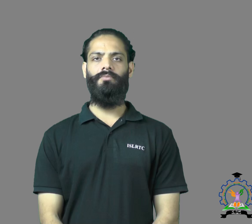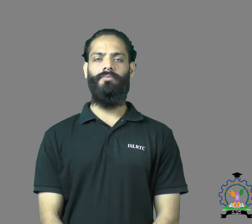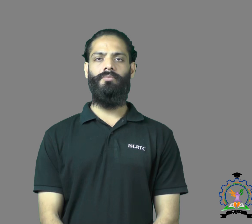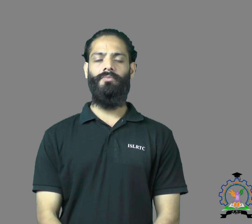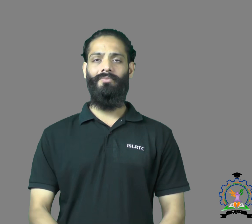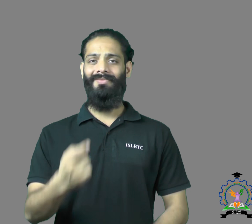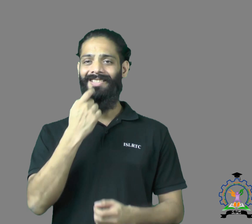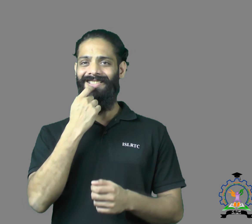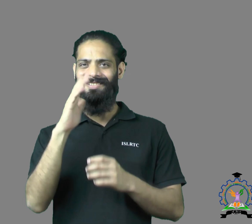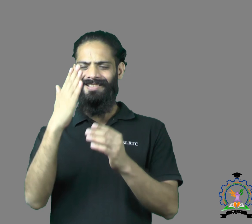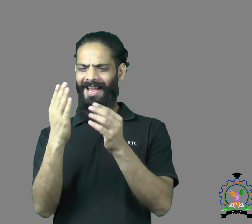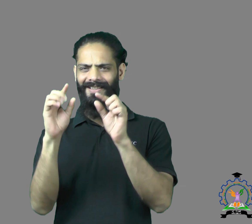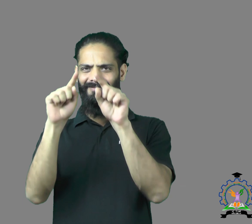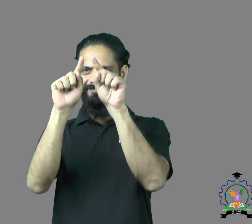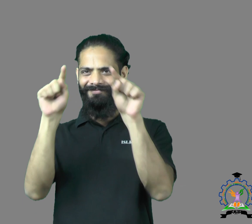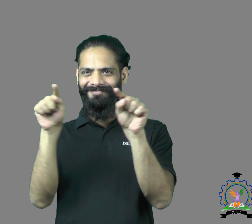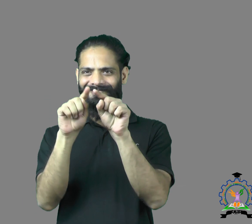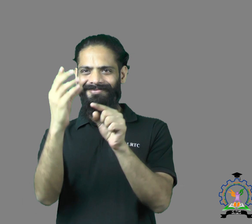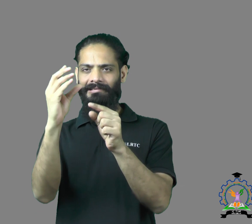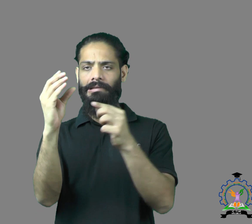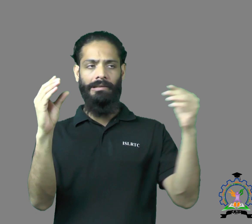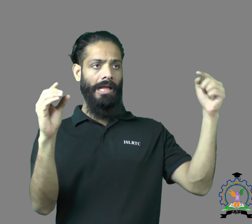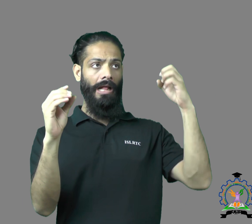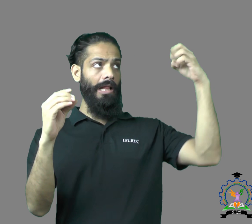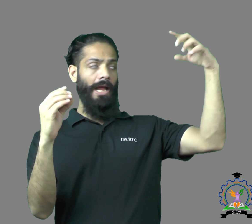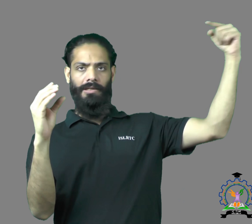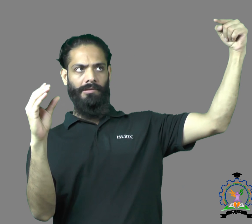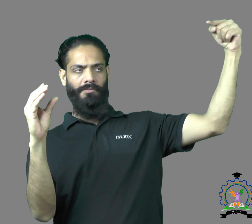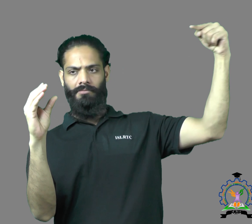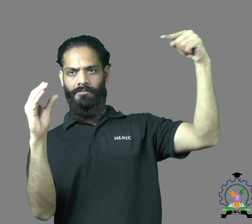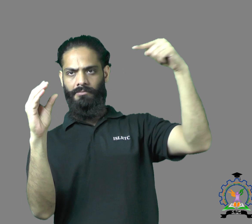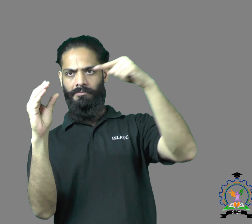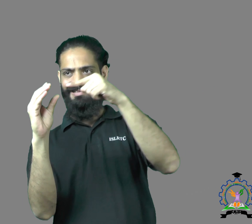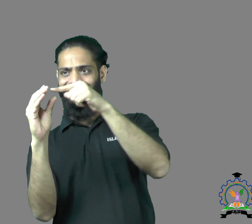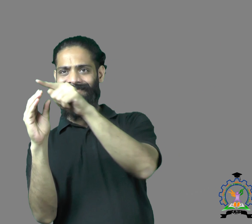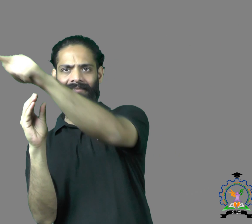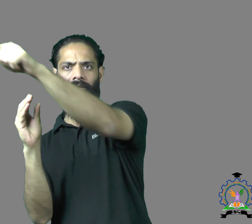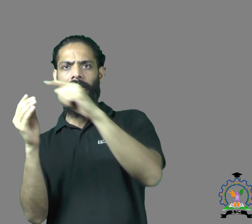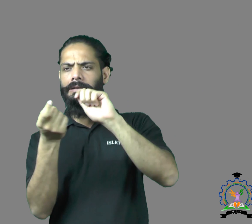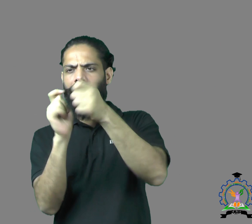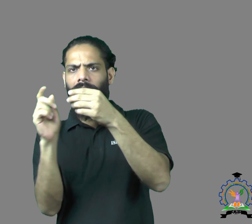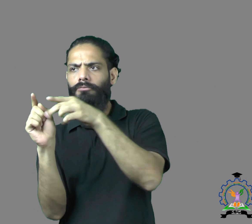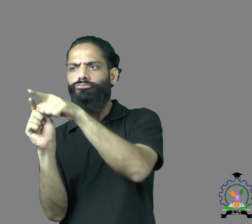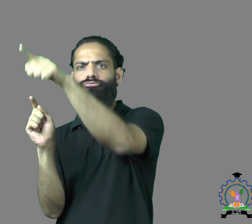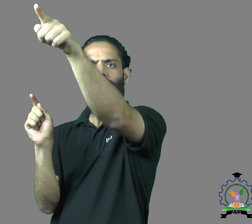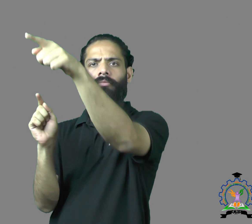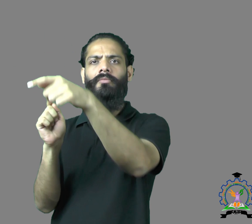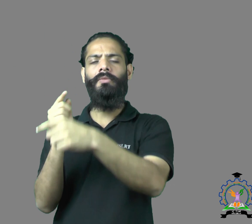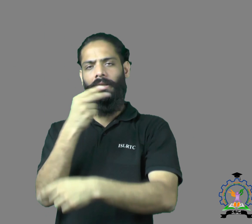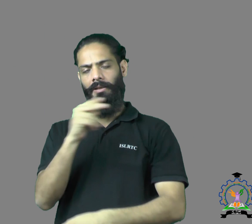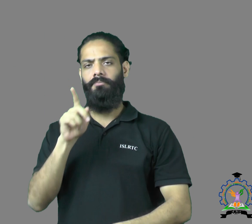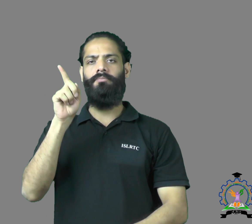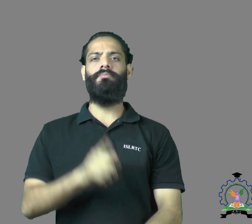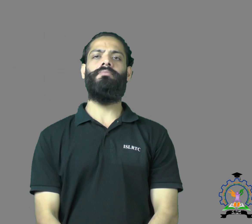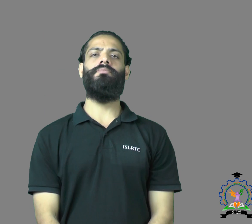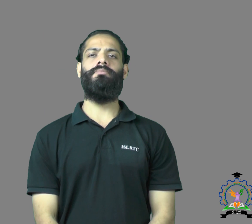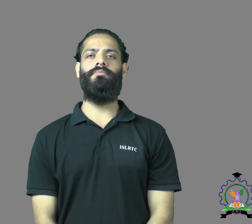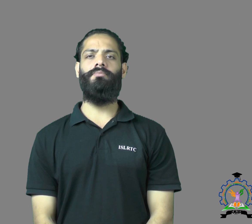Refraction (Of Light Through a Prism)